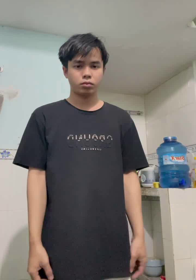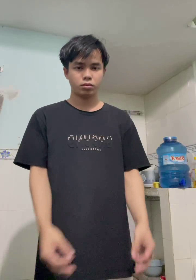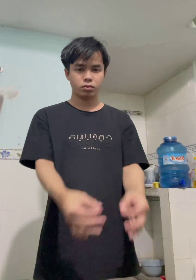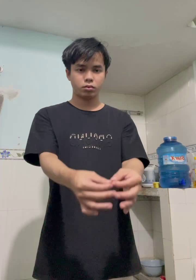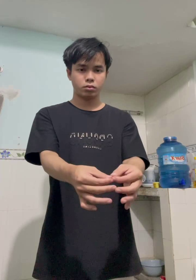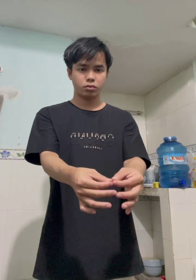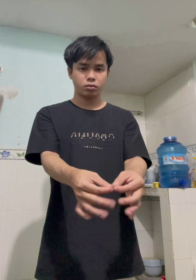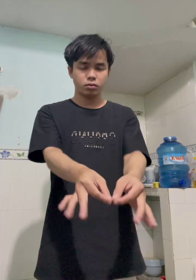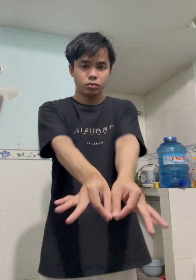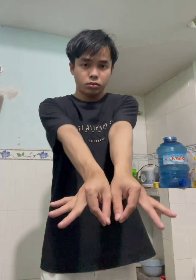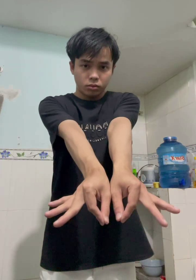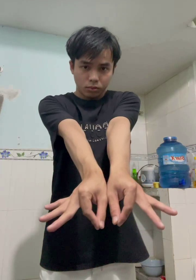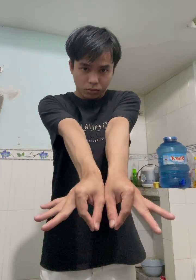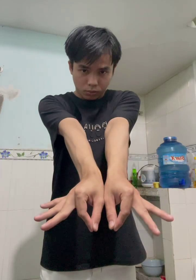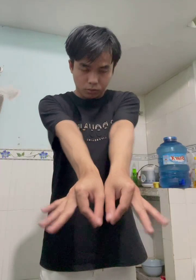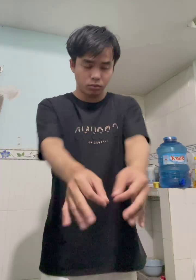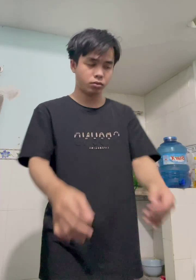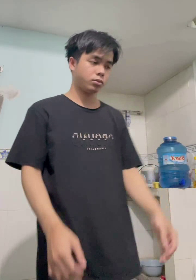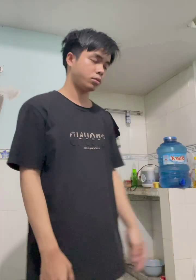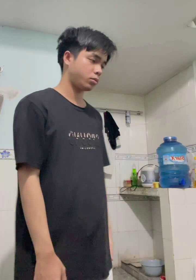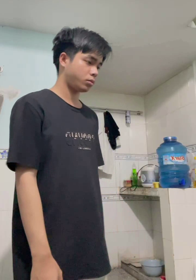cai gi